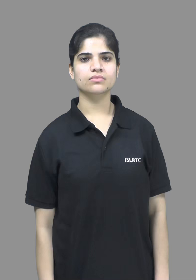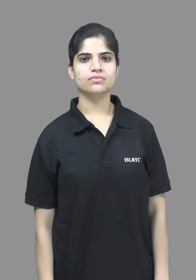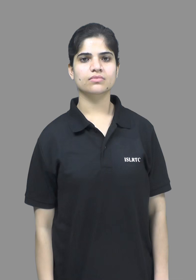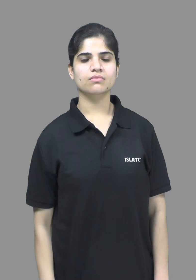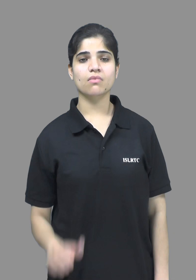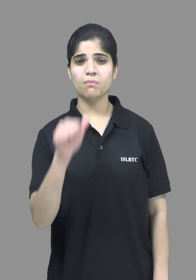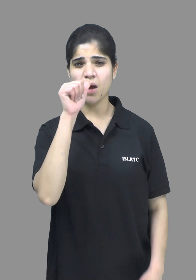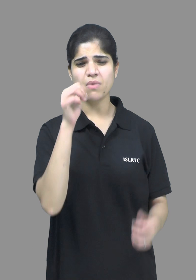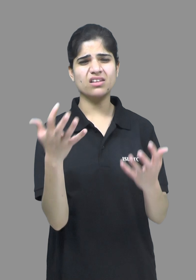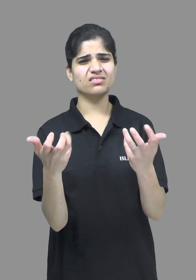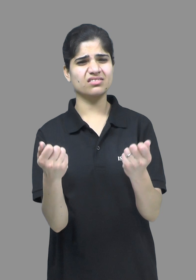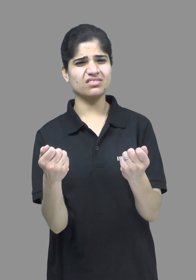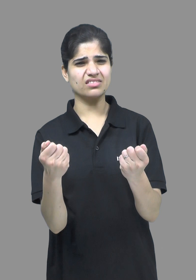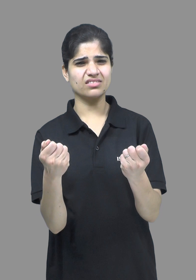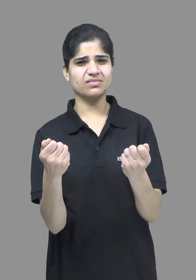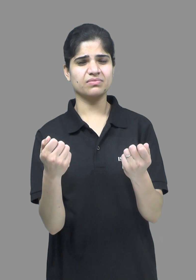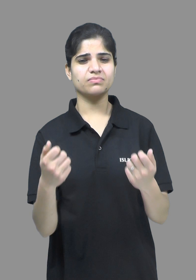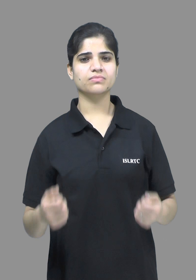Wet